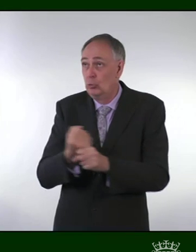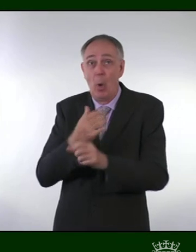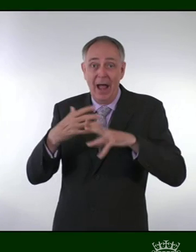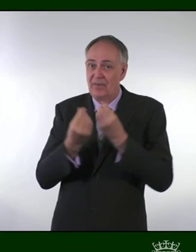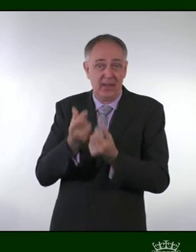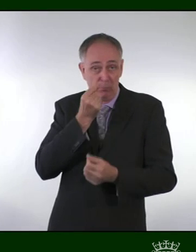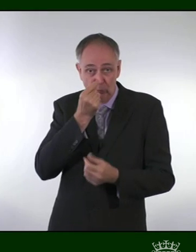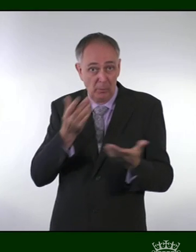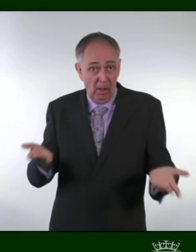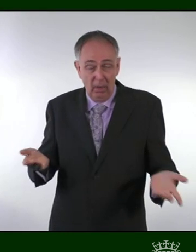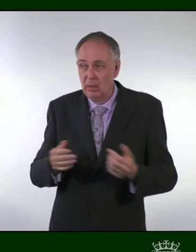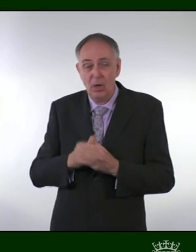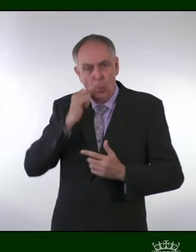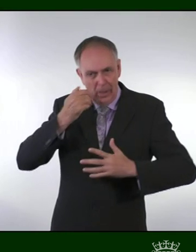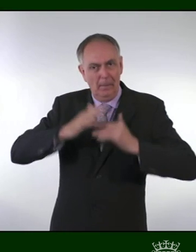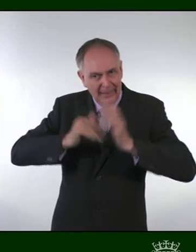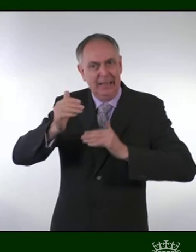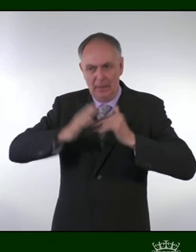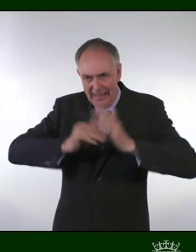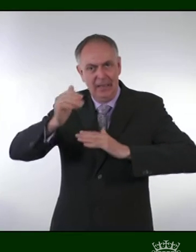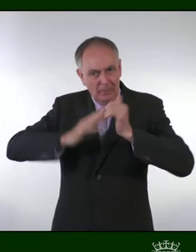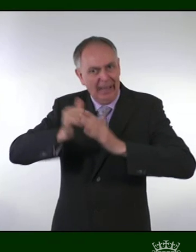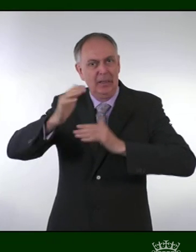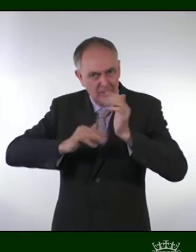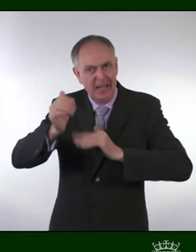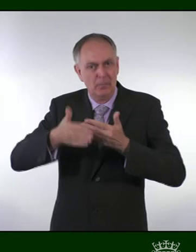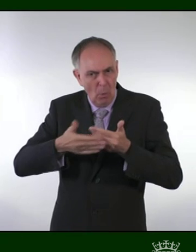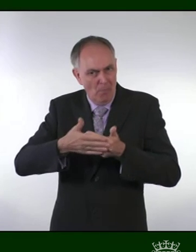We are going to build, build, build our way forward.